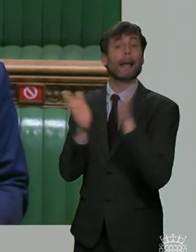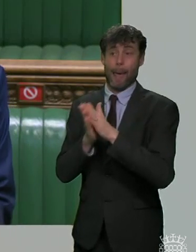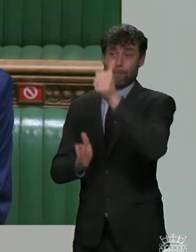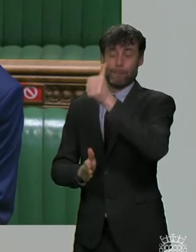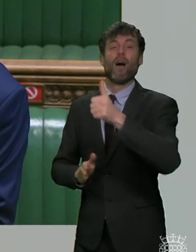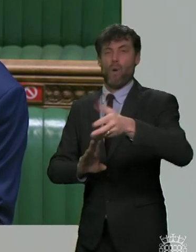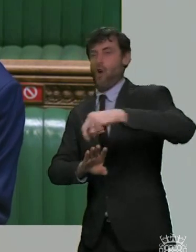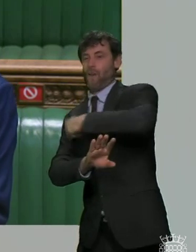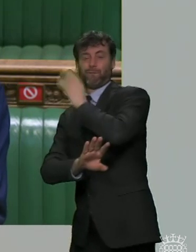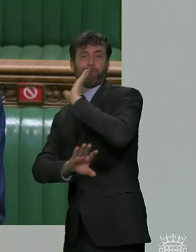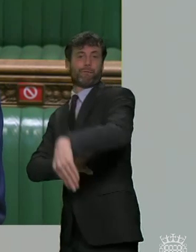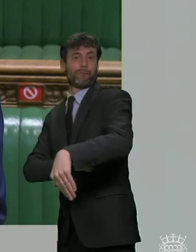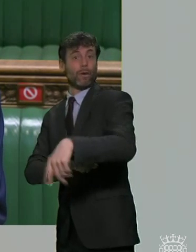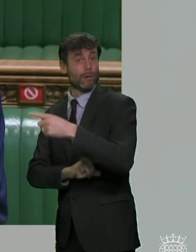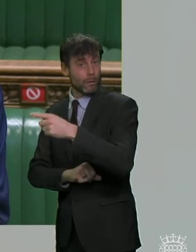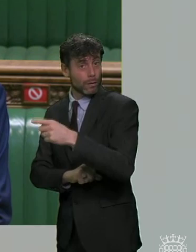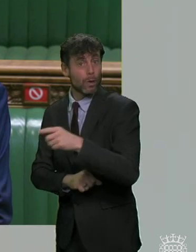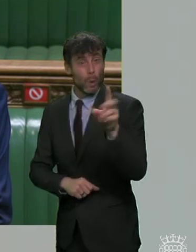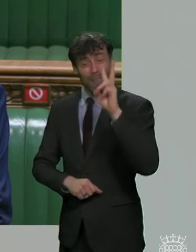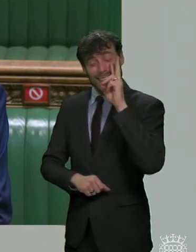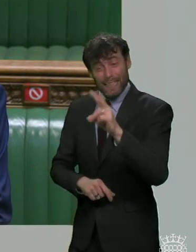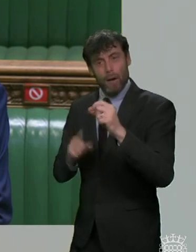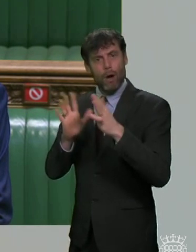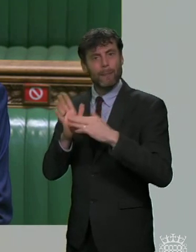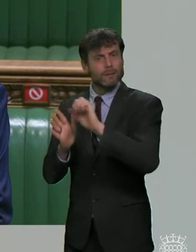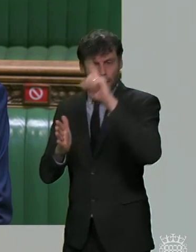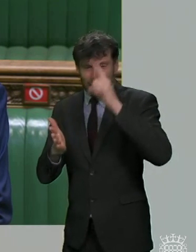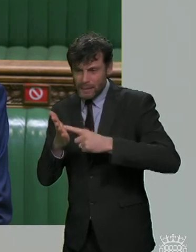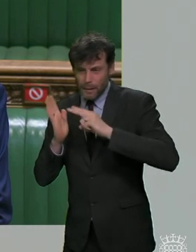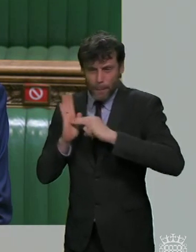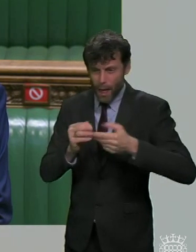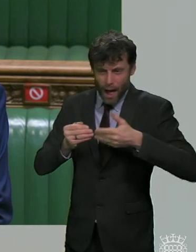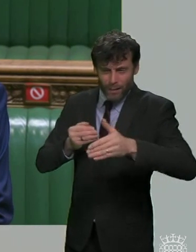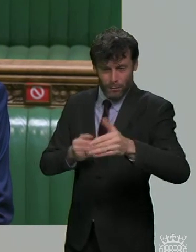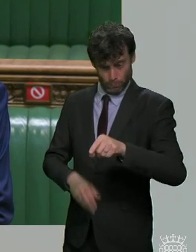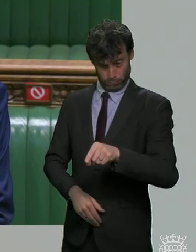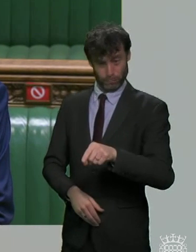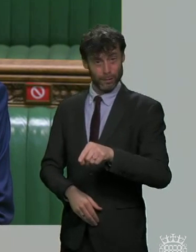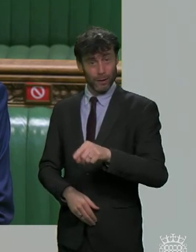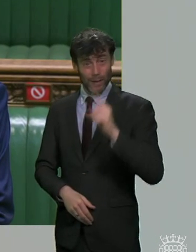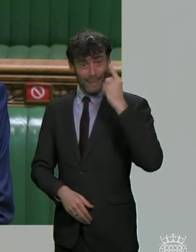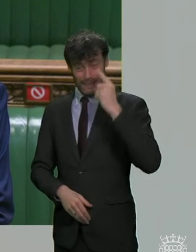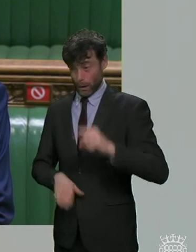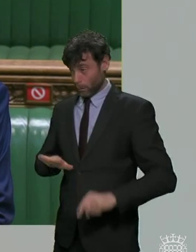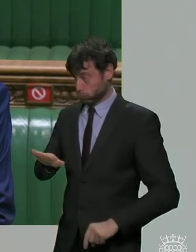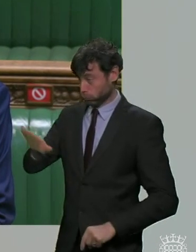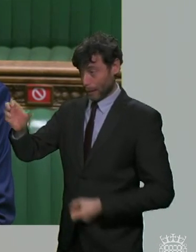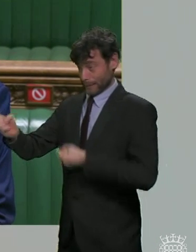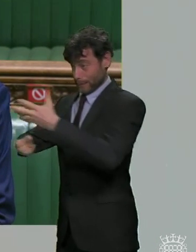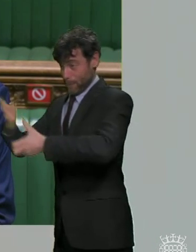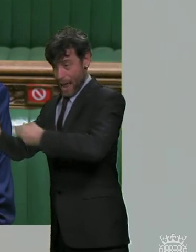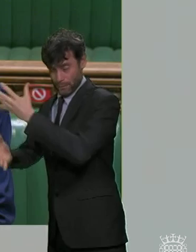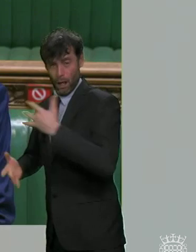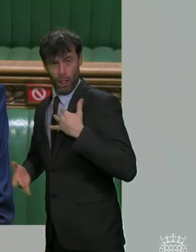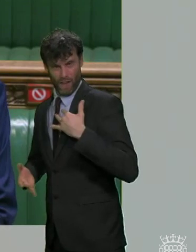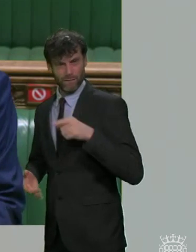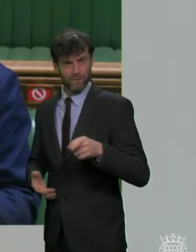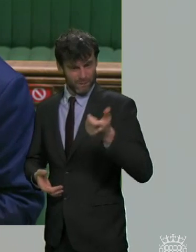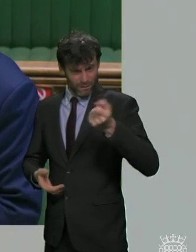The more you look at the Prime Minister’s decision, the worse it gets, because it is not just a pay cut; it is a broken promise, too.